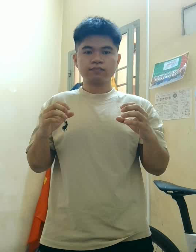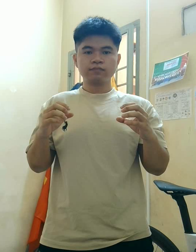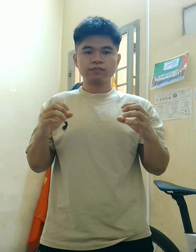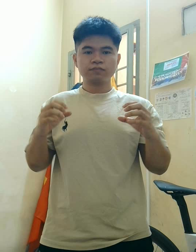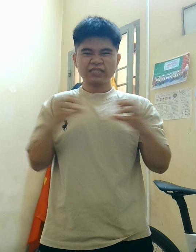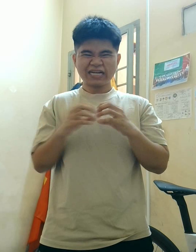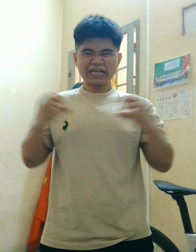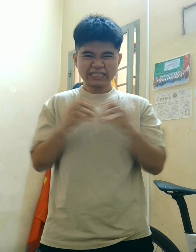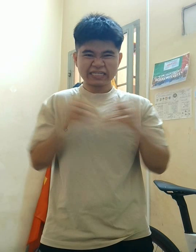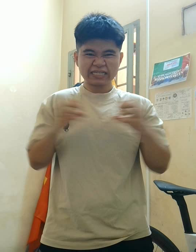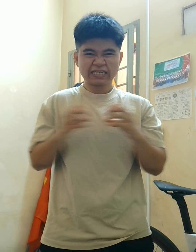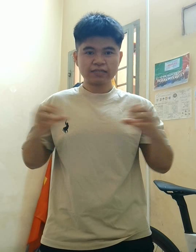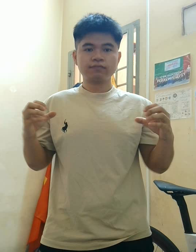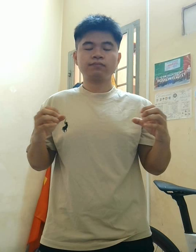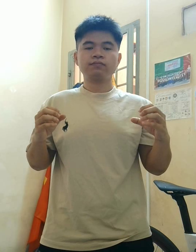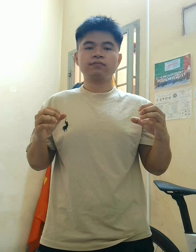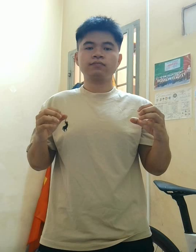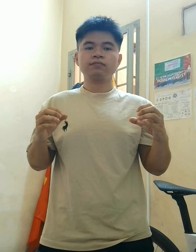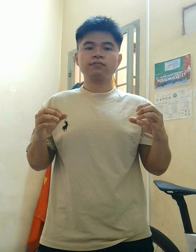cai nhau